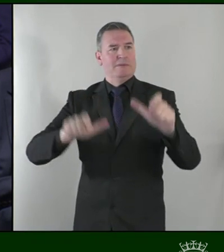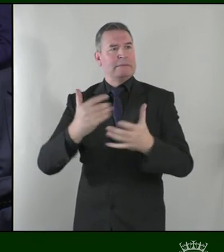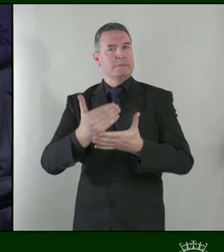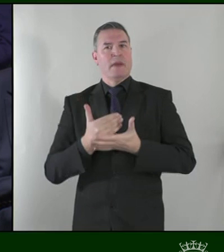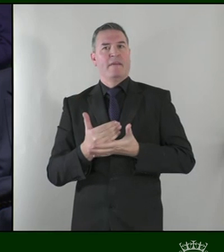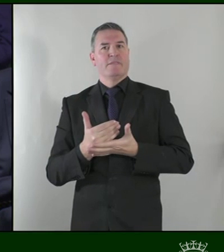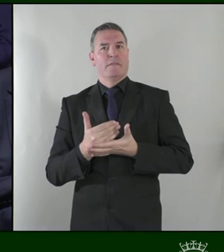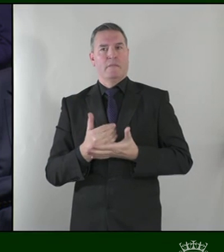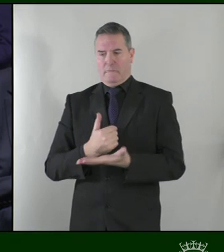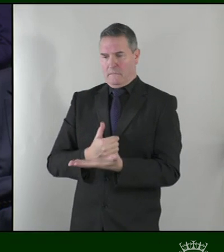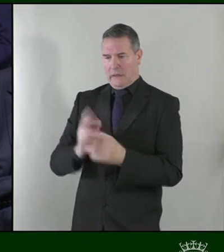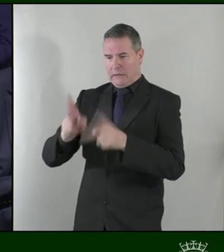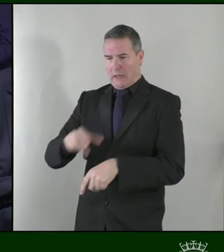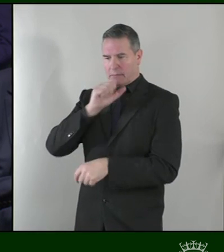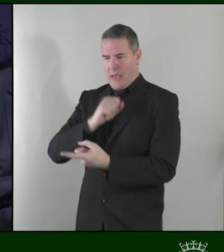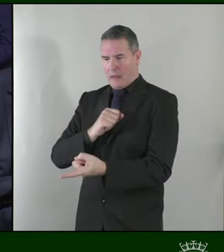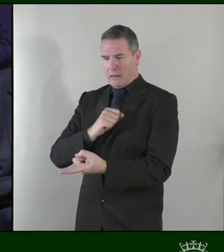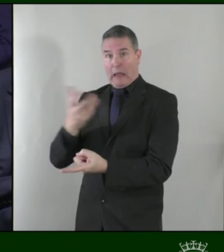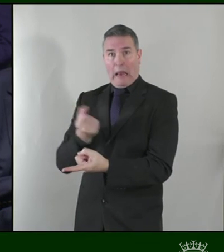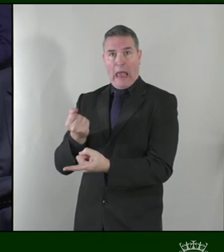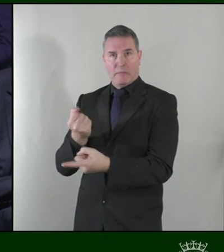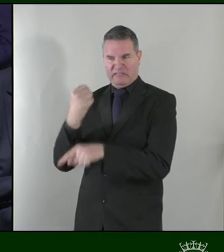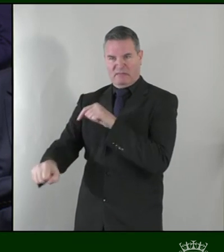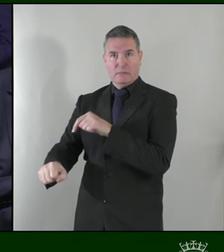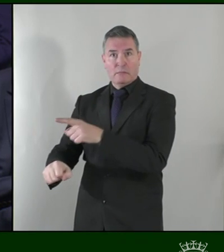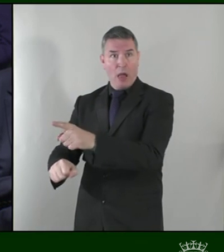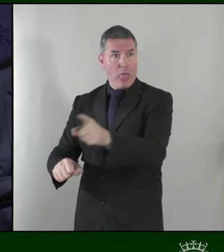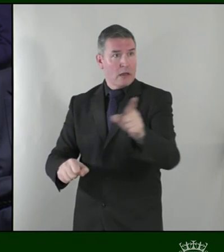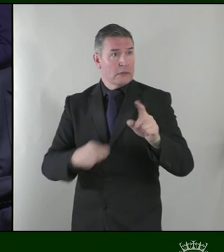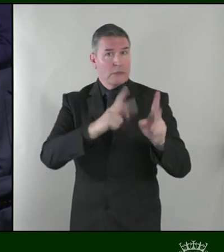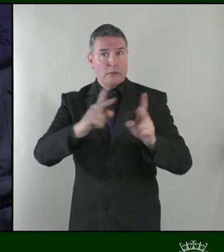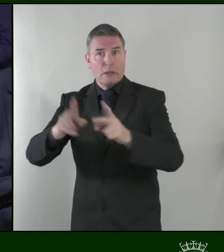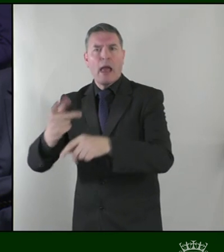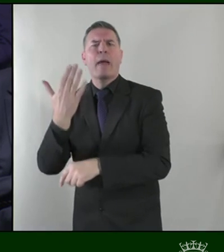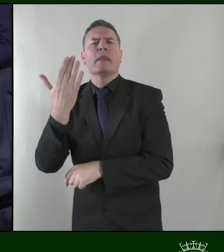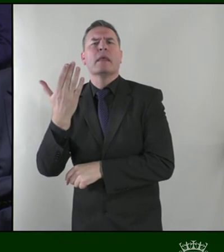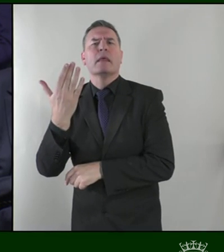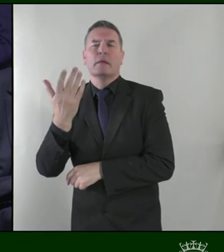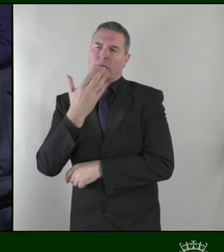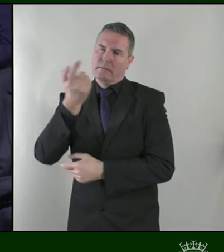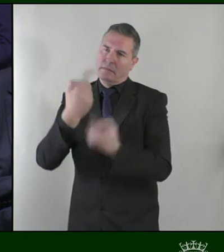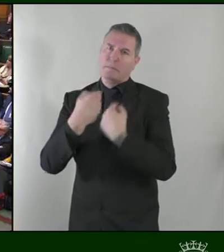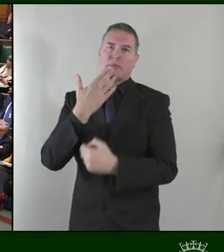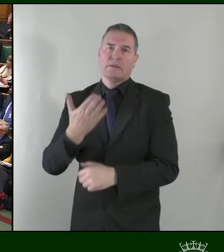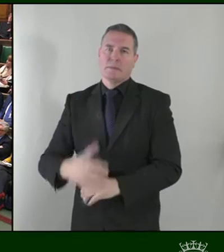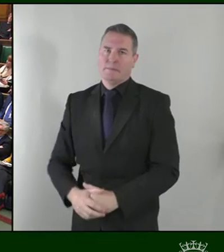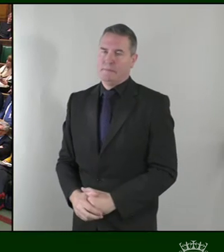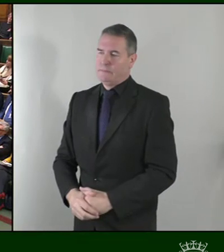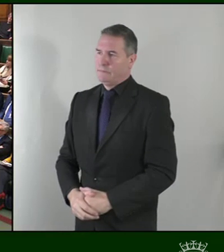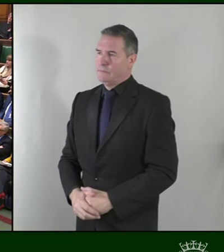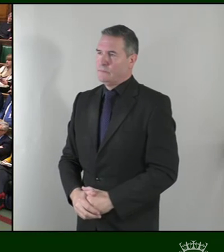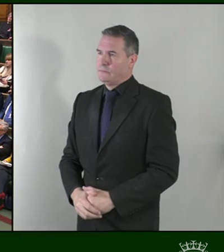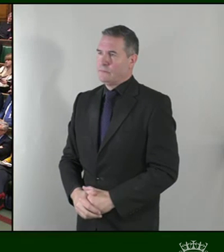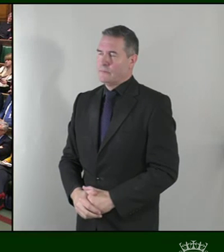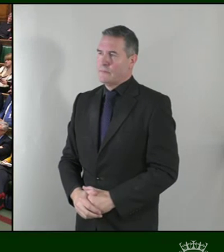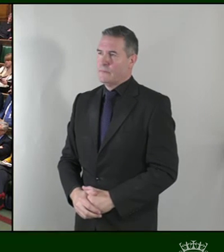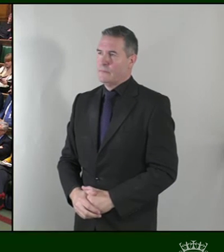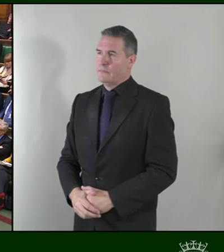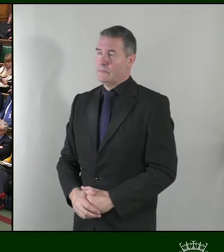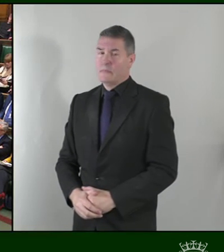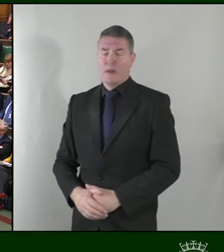How many more vulnerable benefit claimants will have to die before this Government start to value their lives?